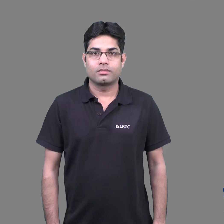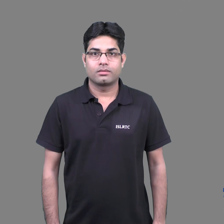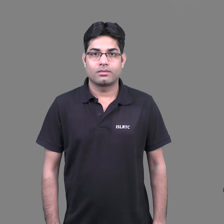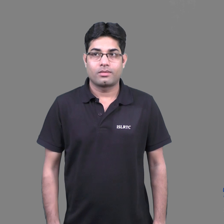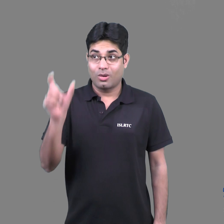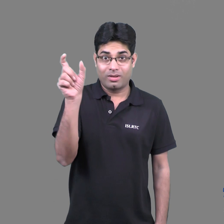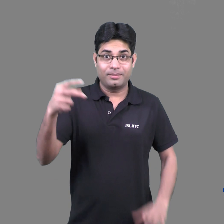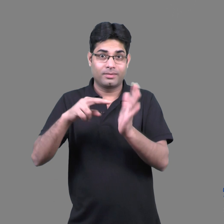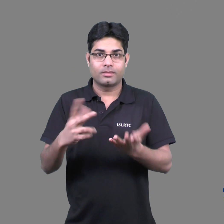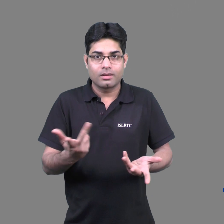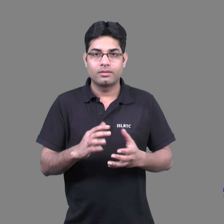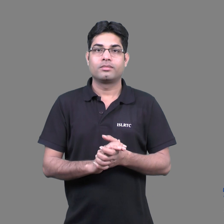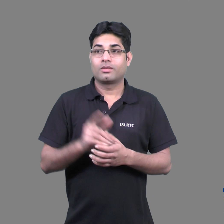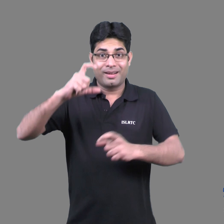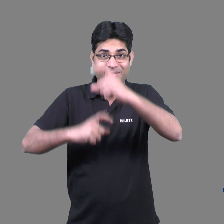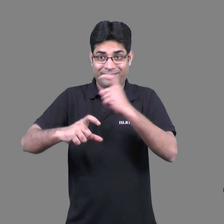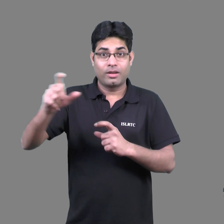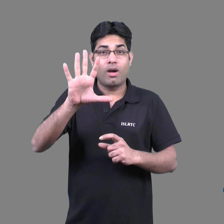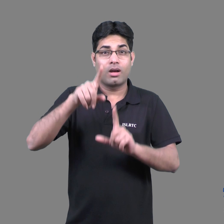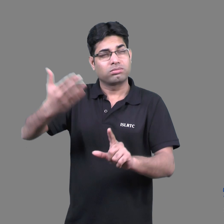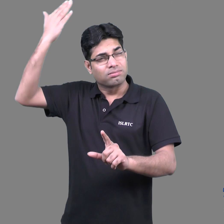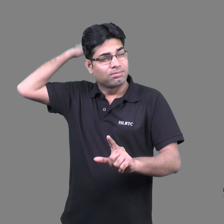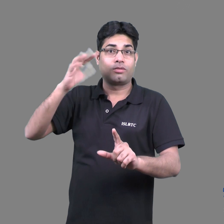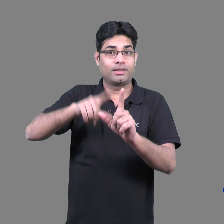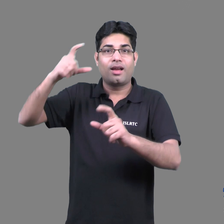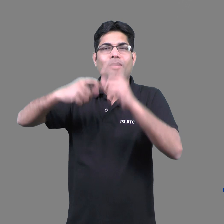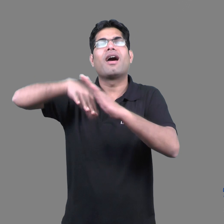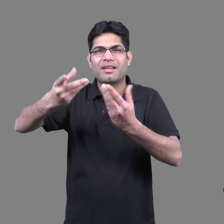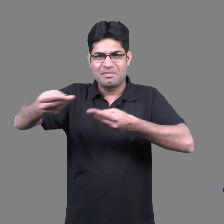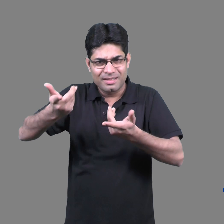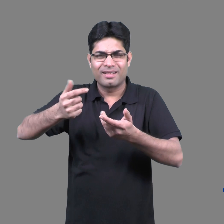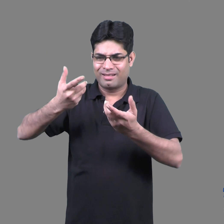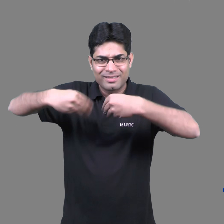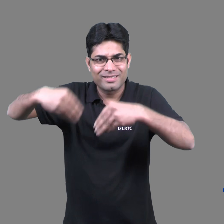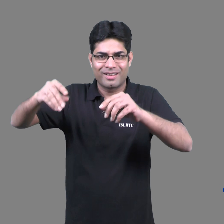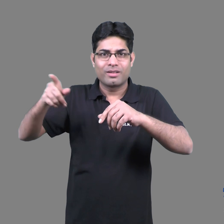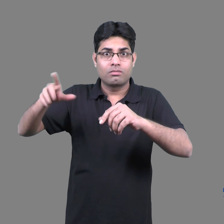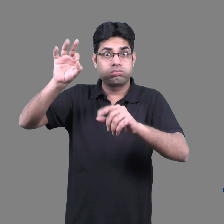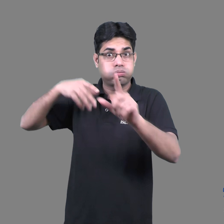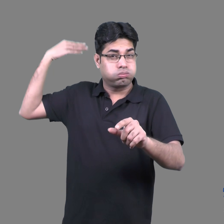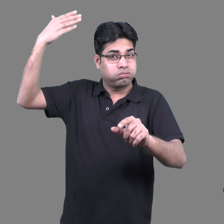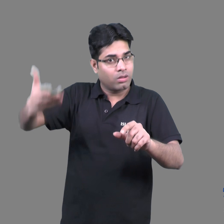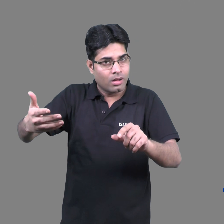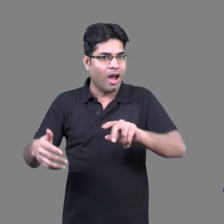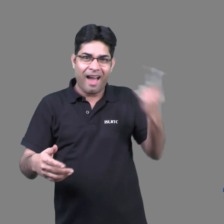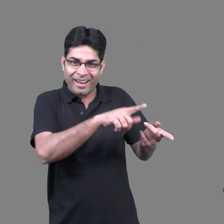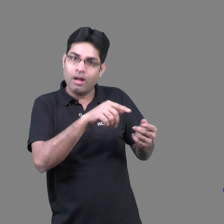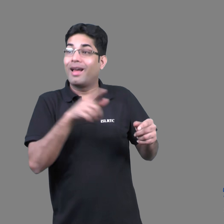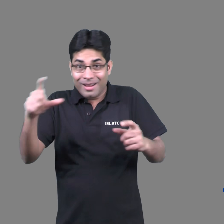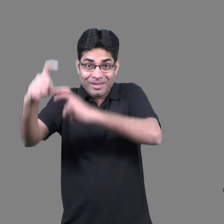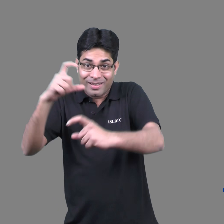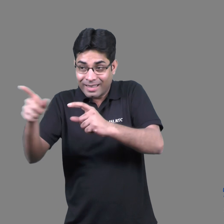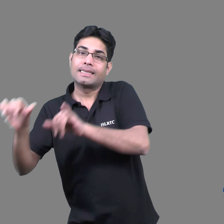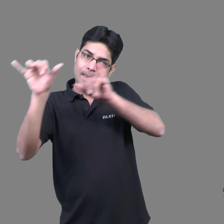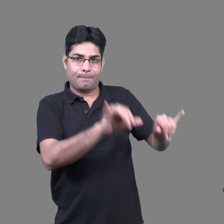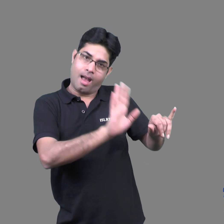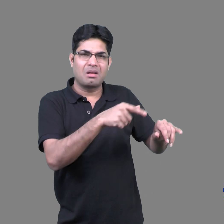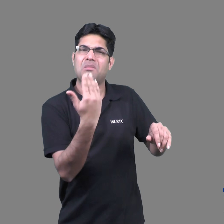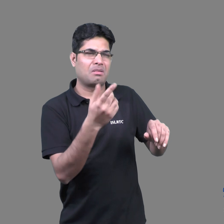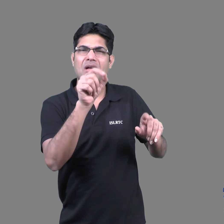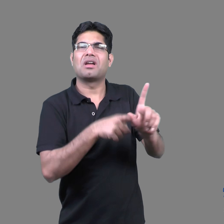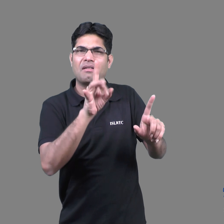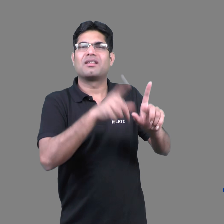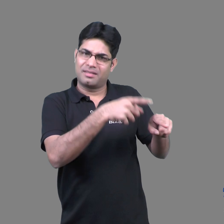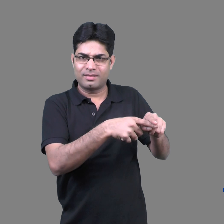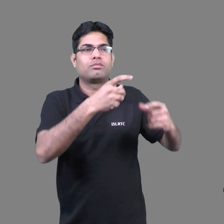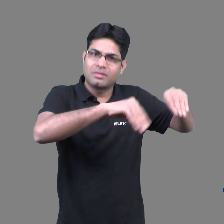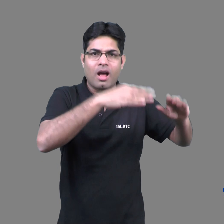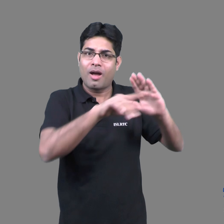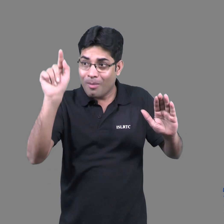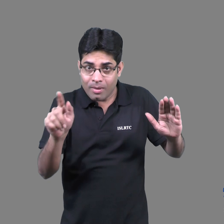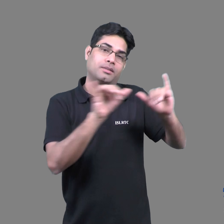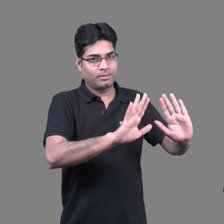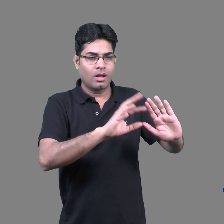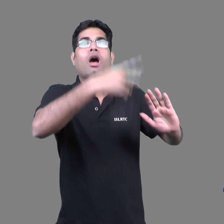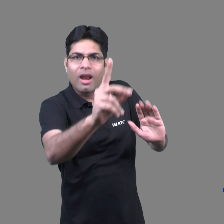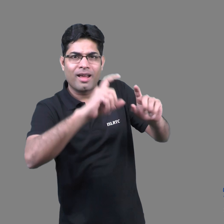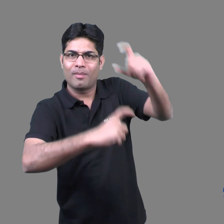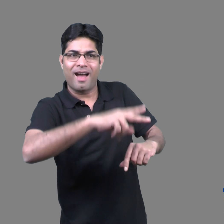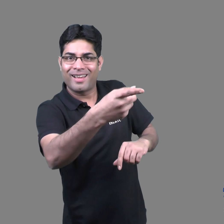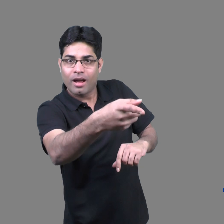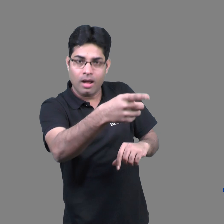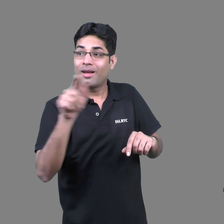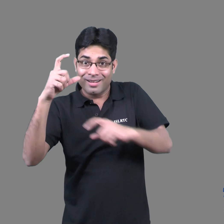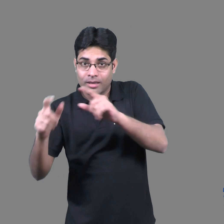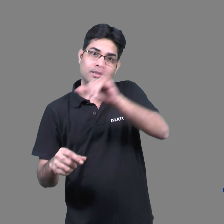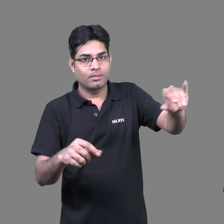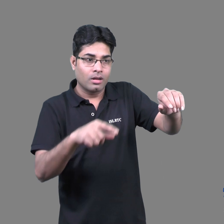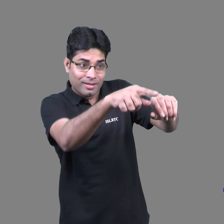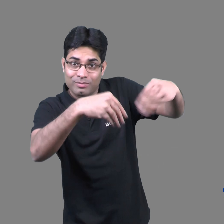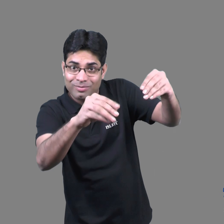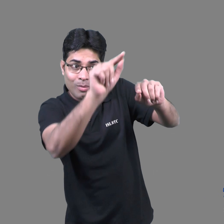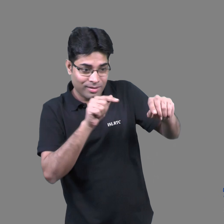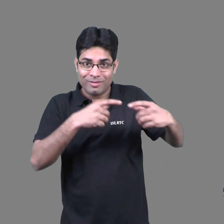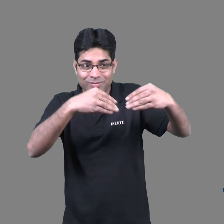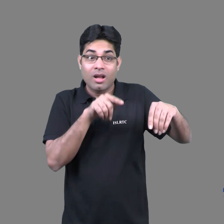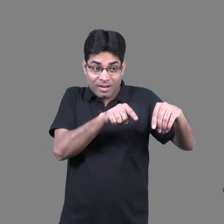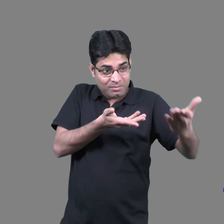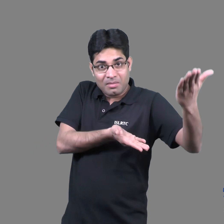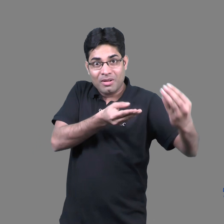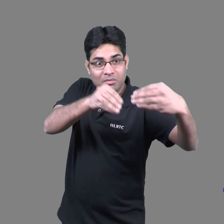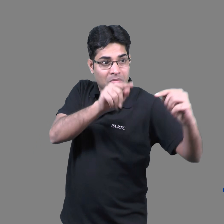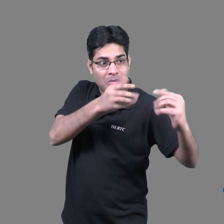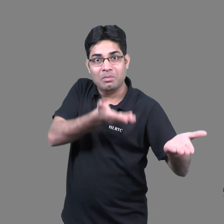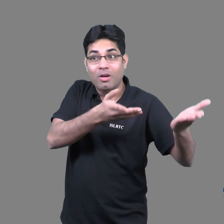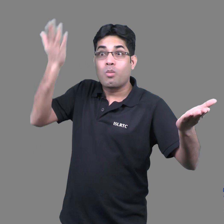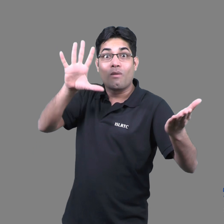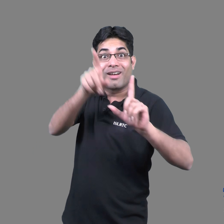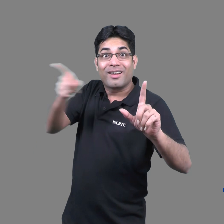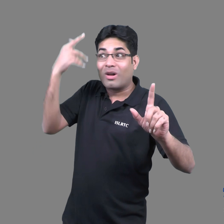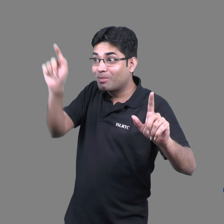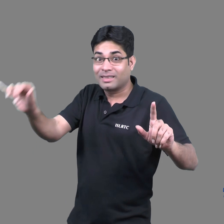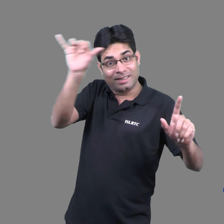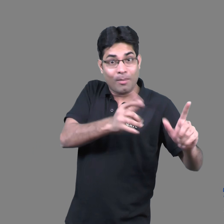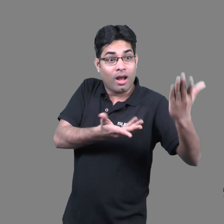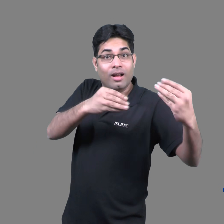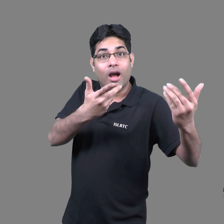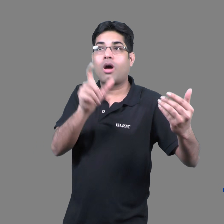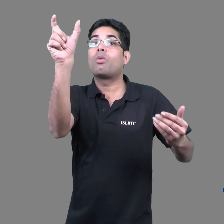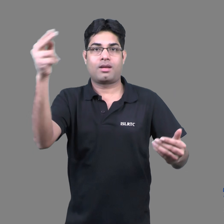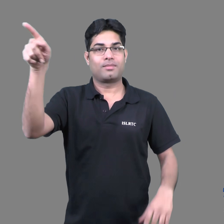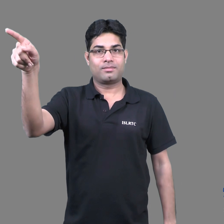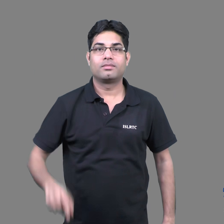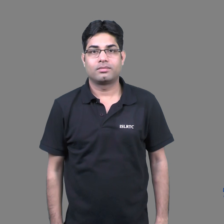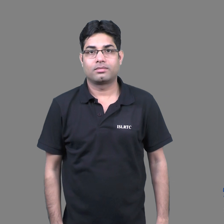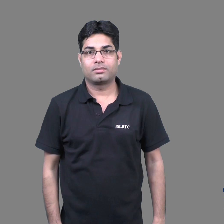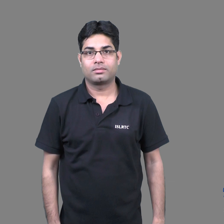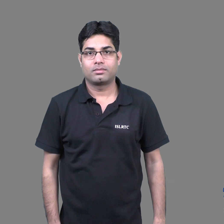Benchmark